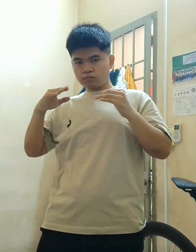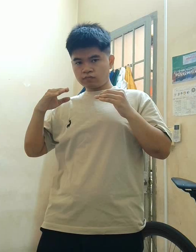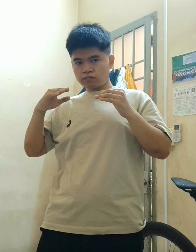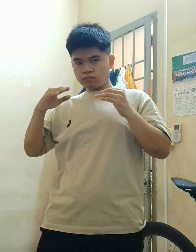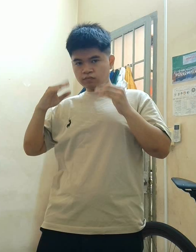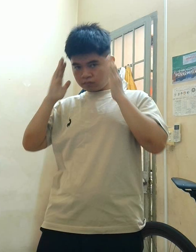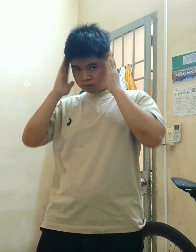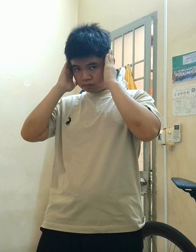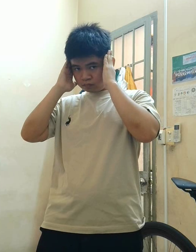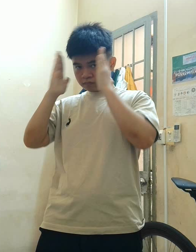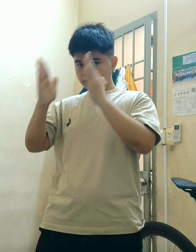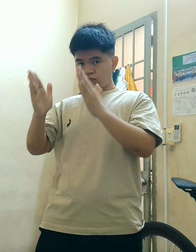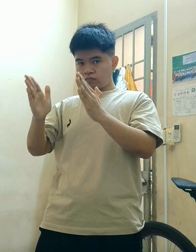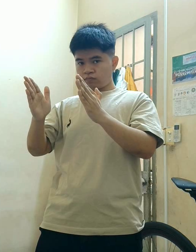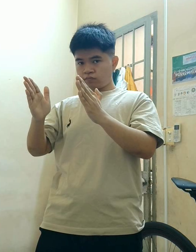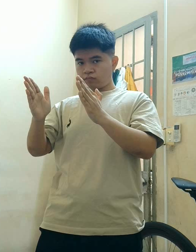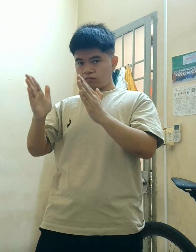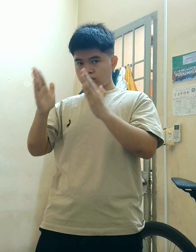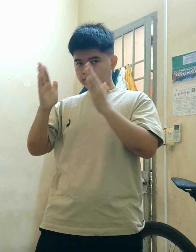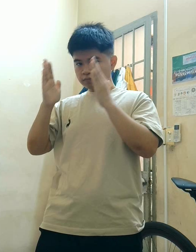quan tam